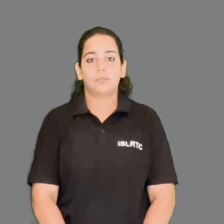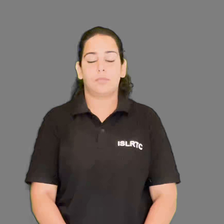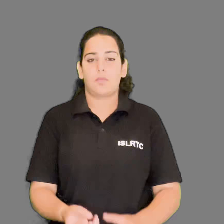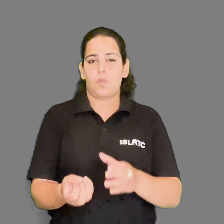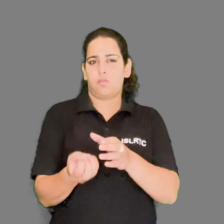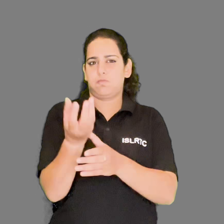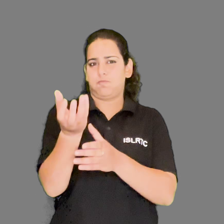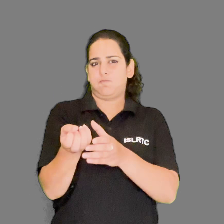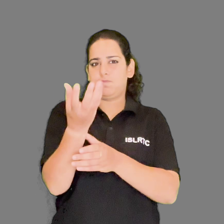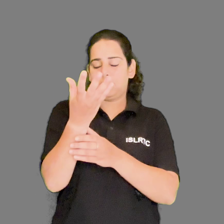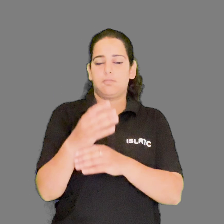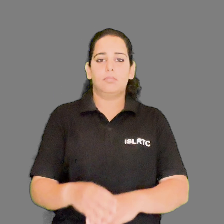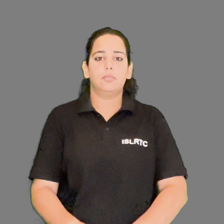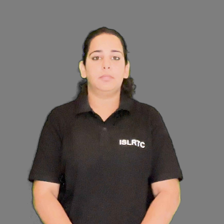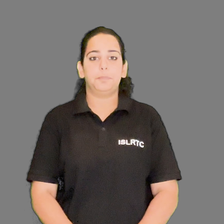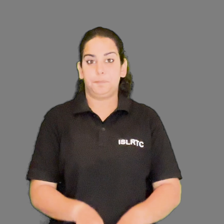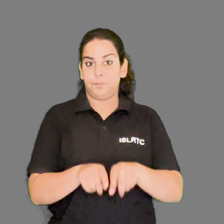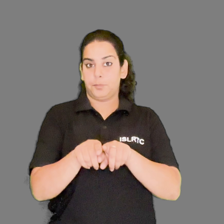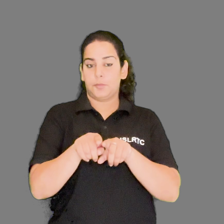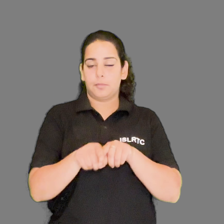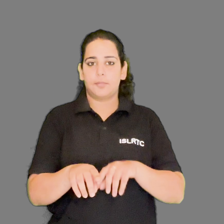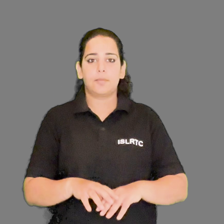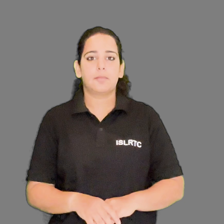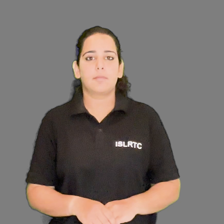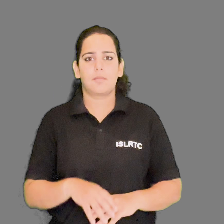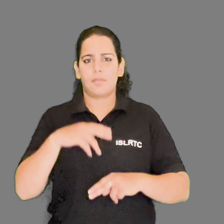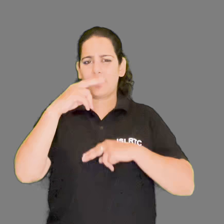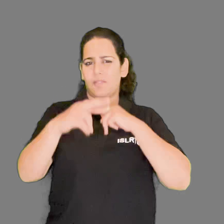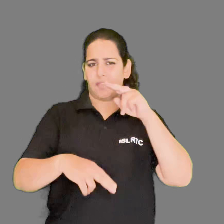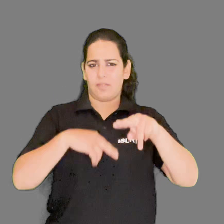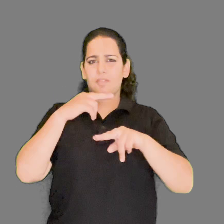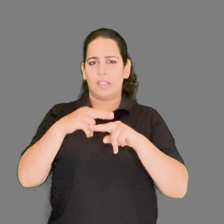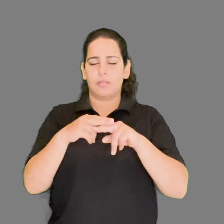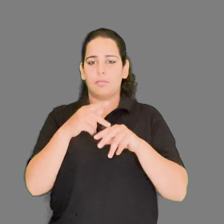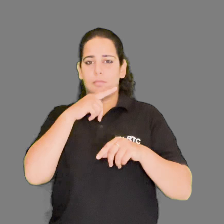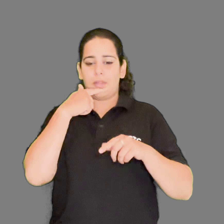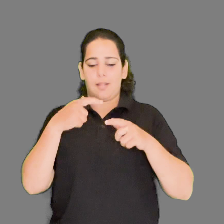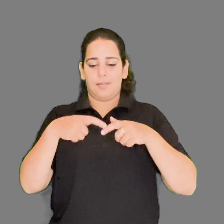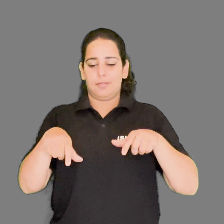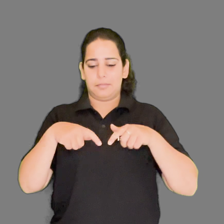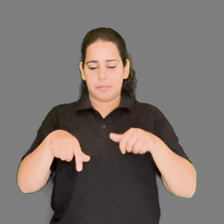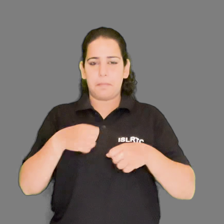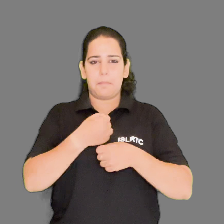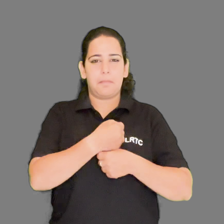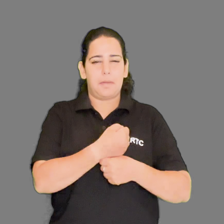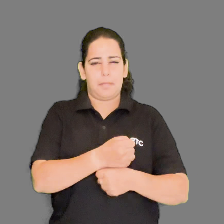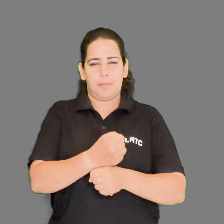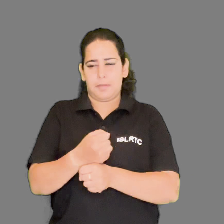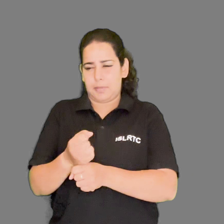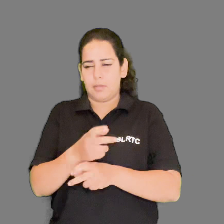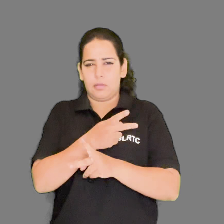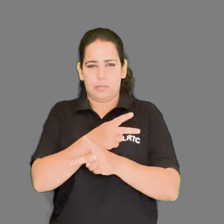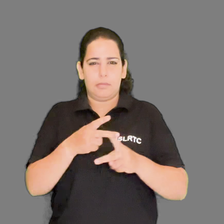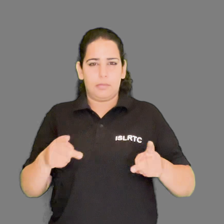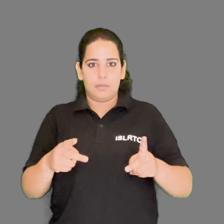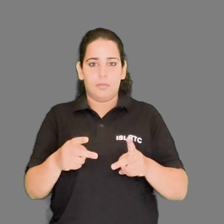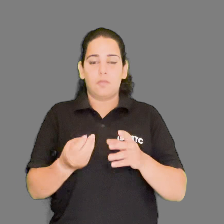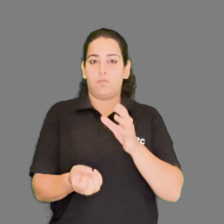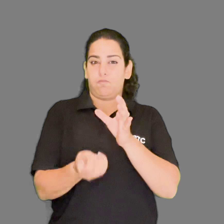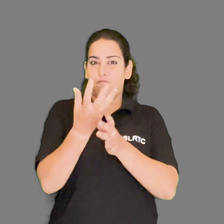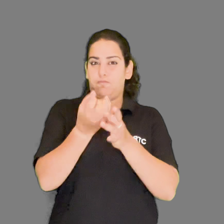Emission The production and discharge of something, especially gas or radiation